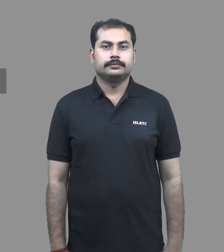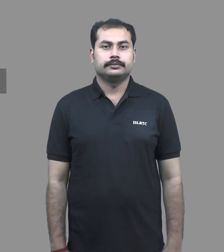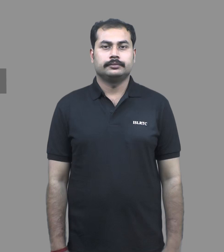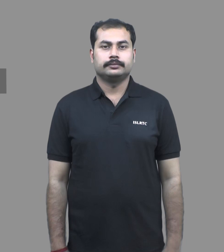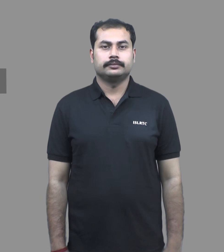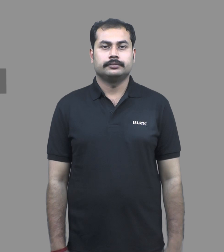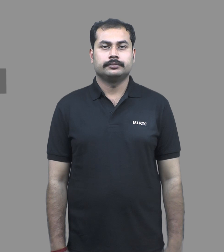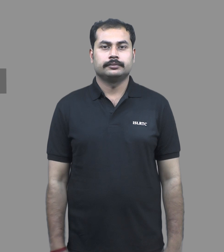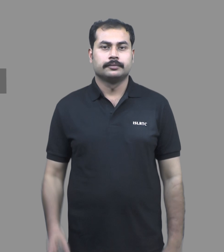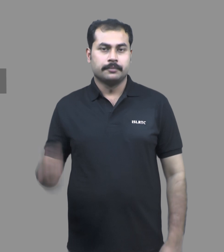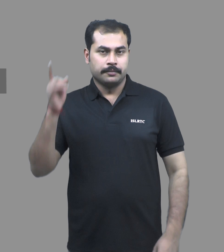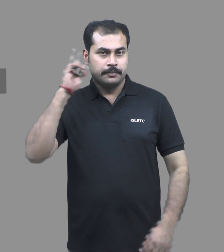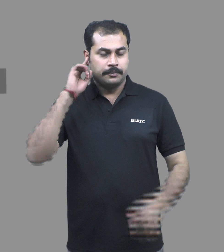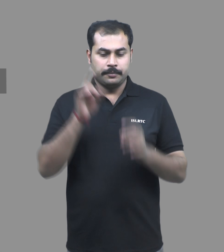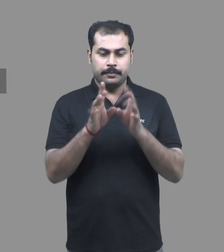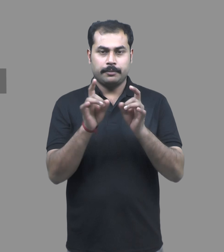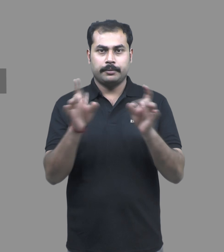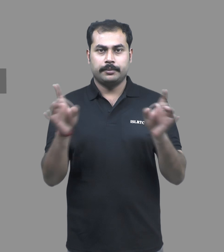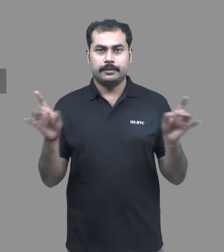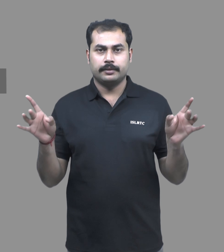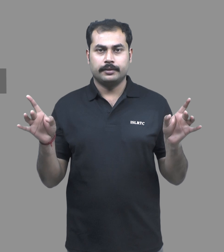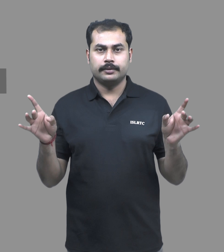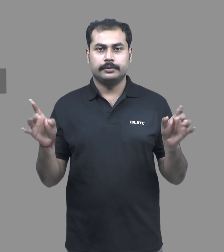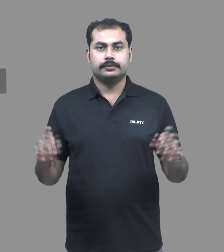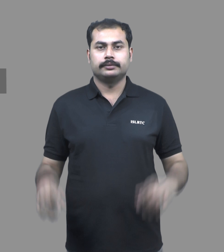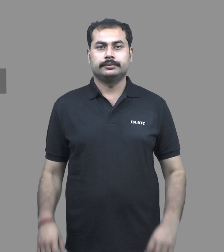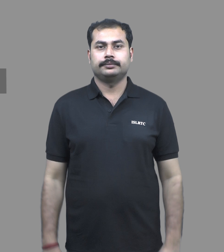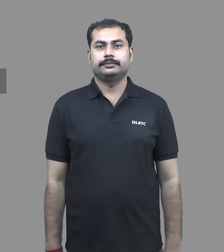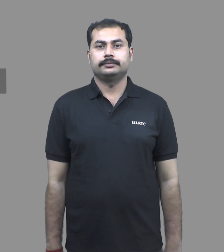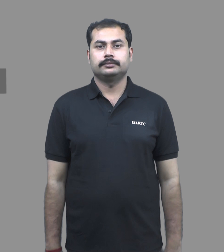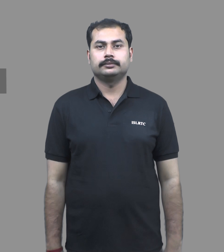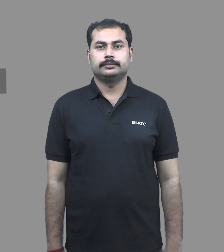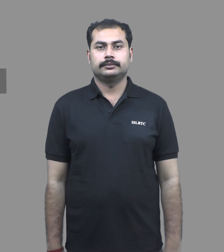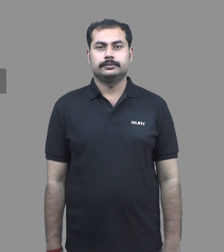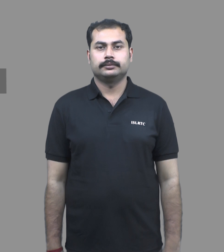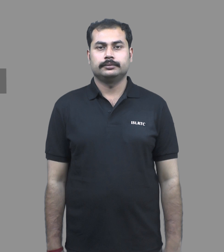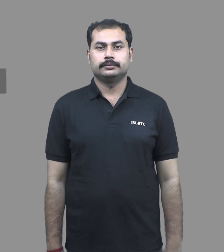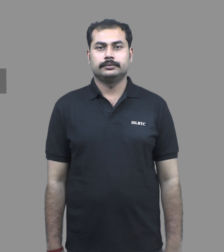Diwali